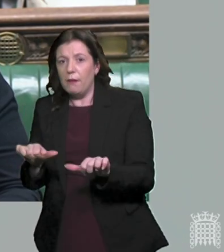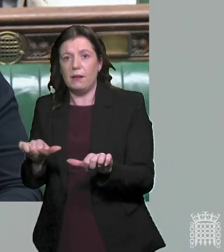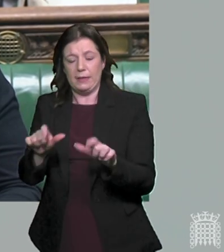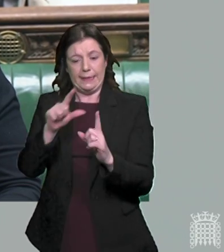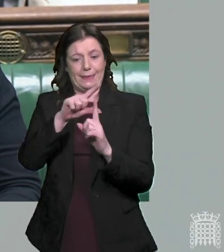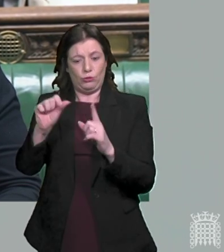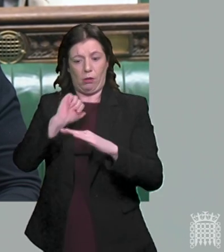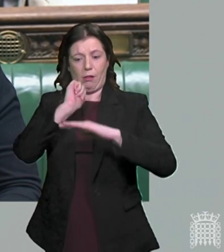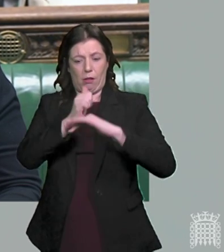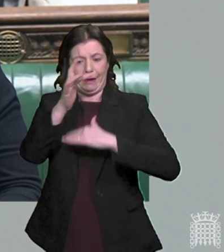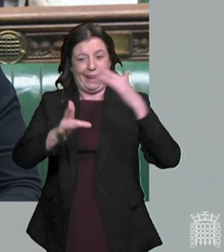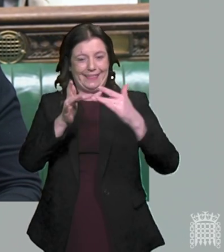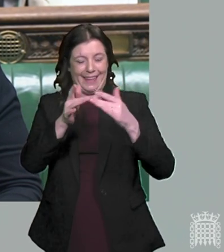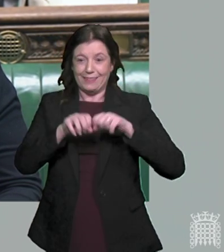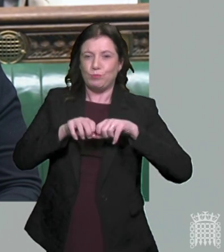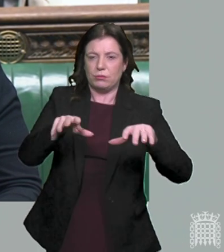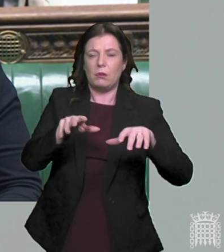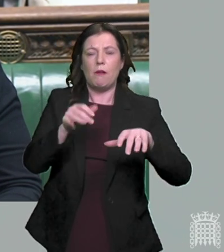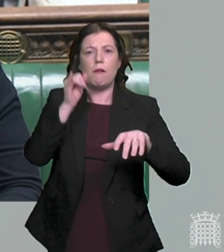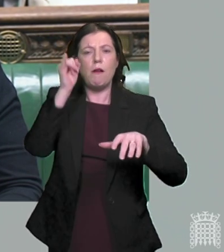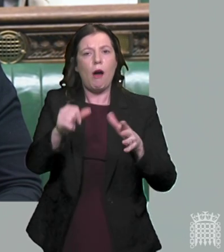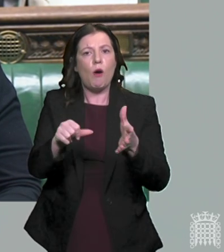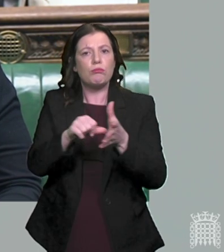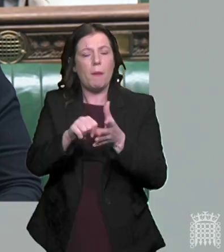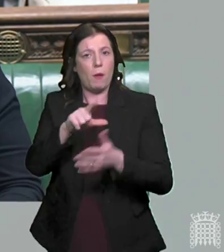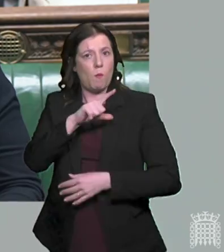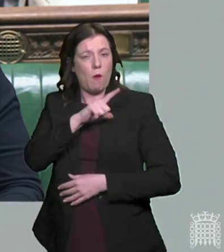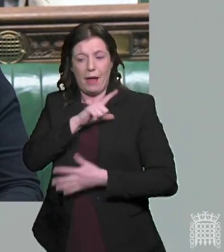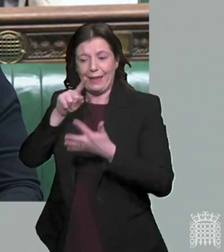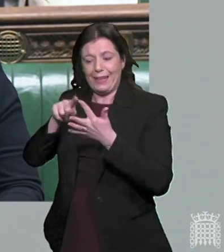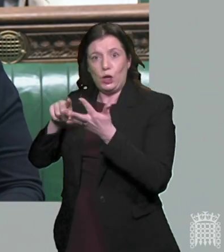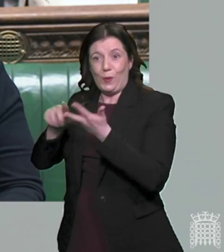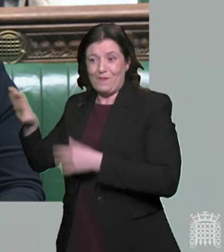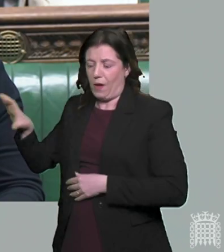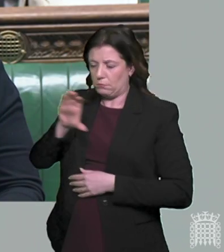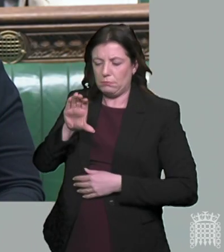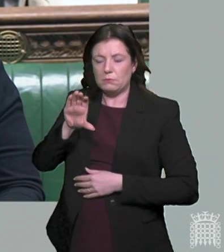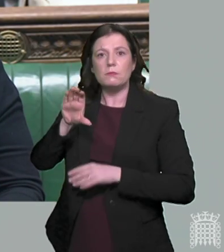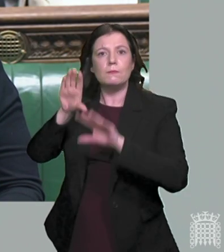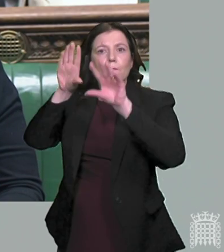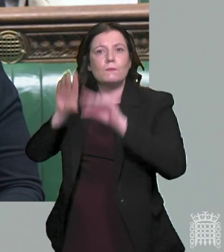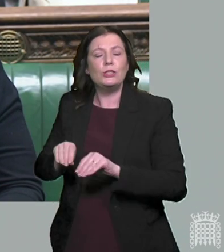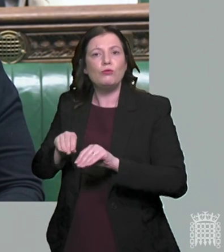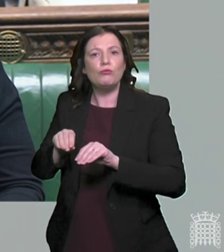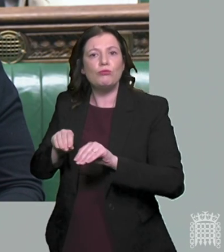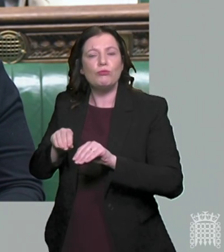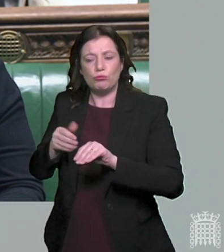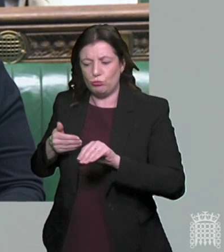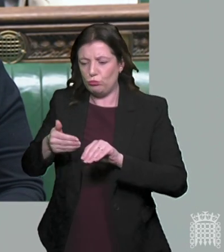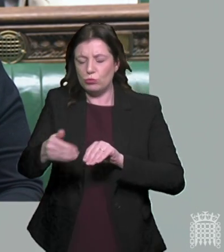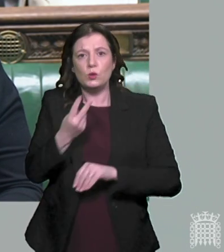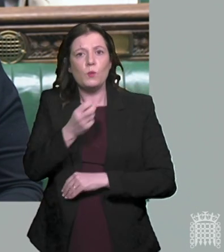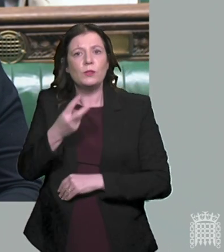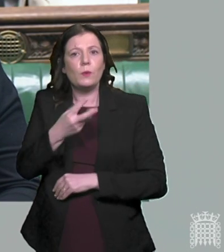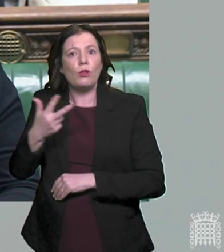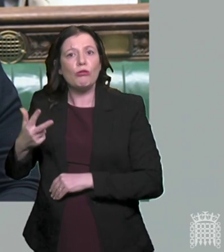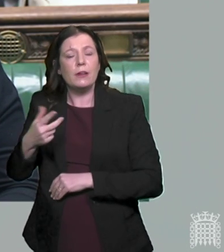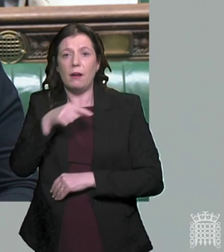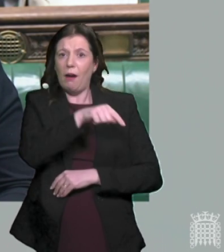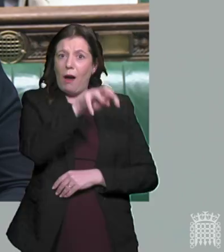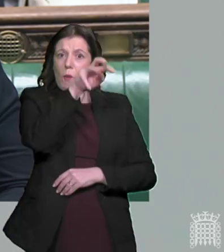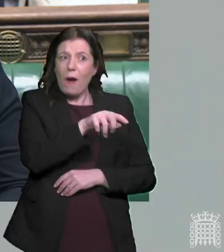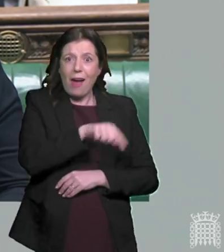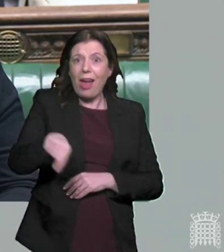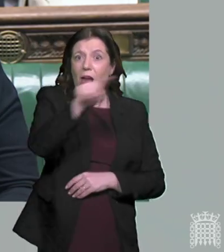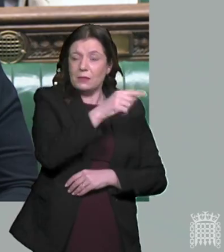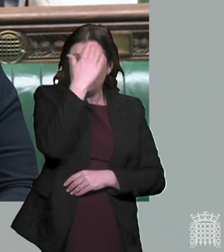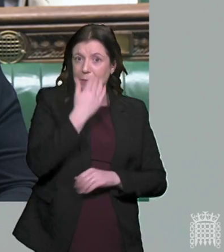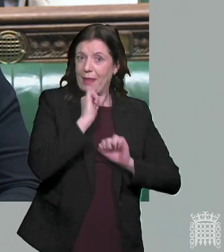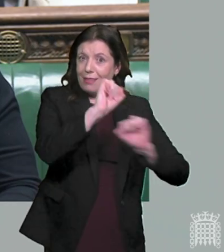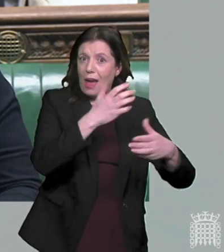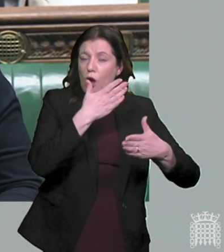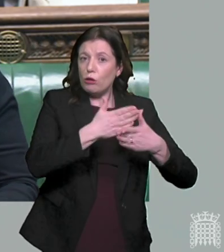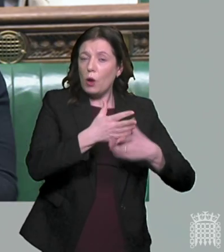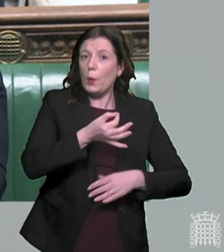Many of these projects now face a cliff-edge as EU structural funds finish, with 60 projects in Wales due to end this year, putting around 1,000 skilled jobs at risk.